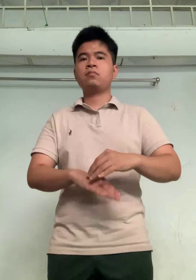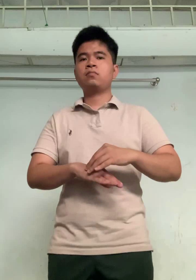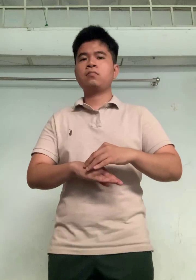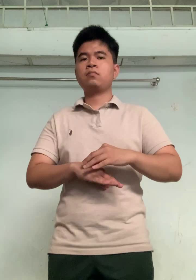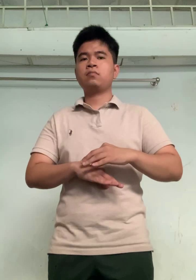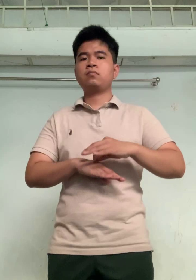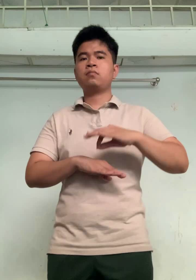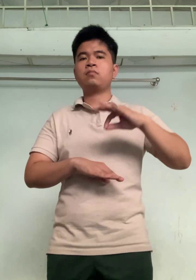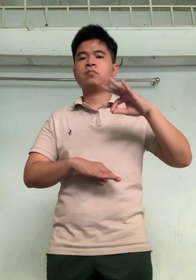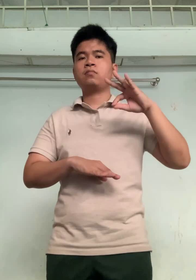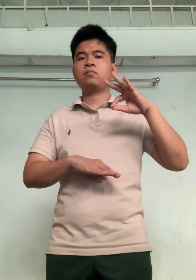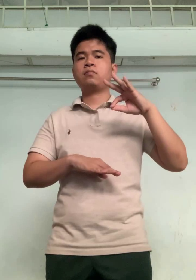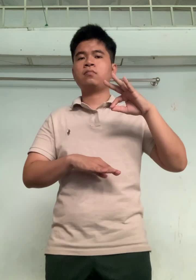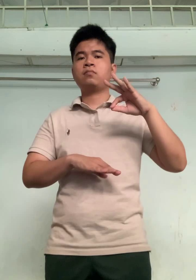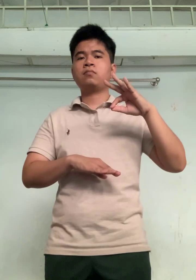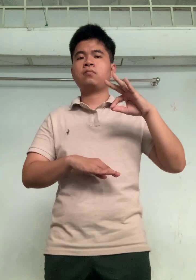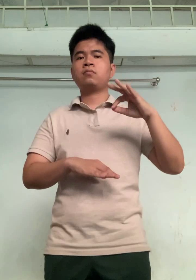tuan